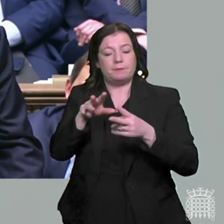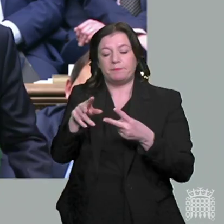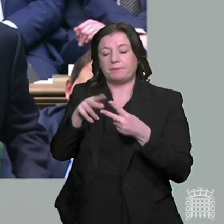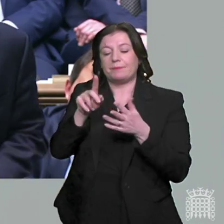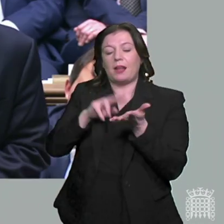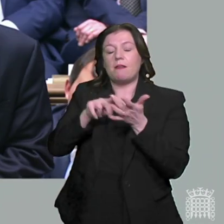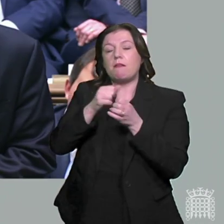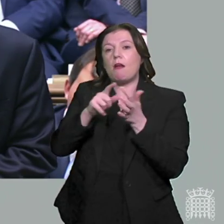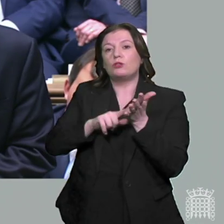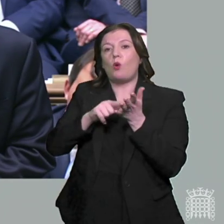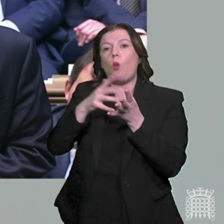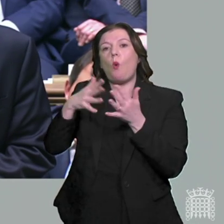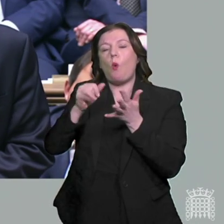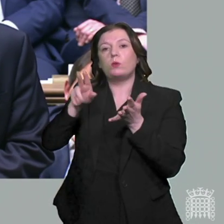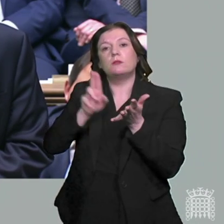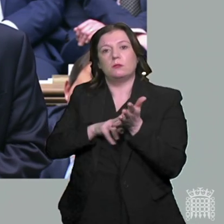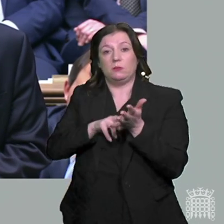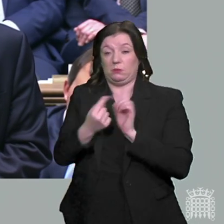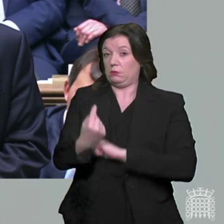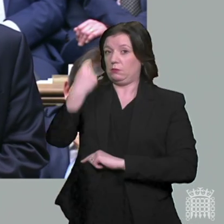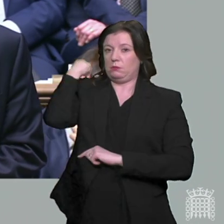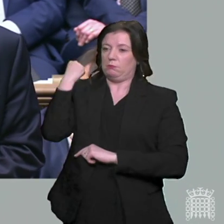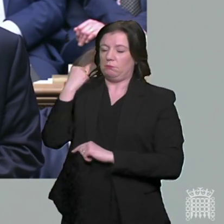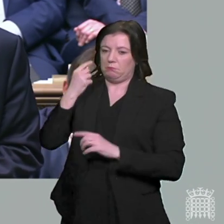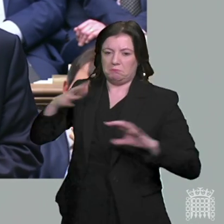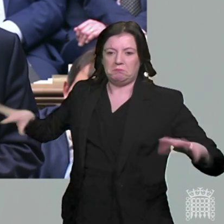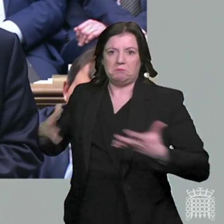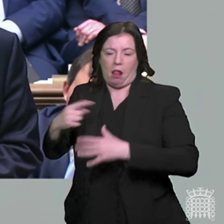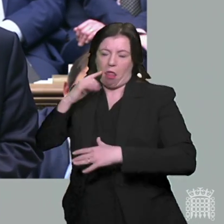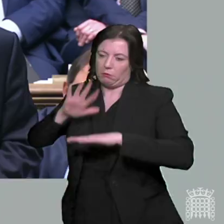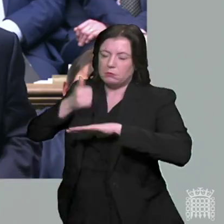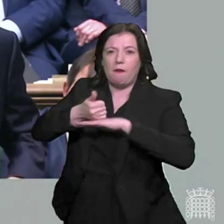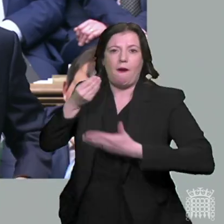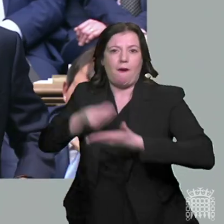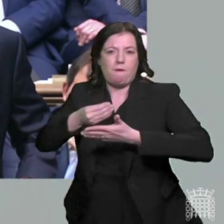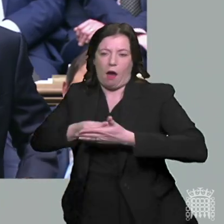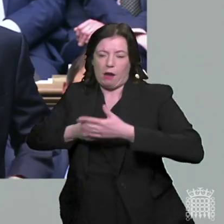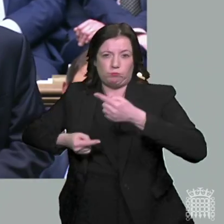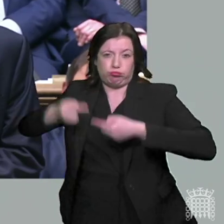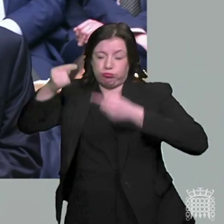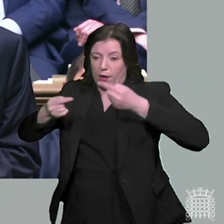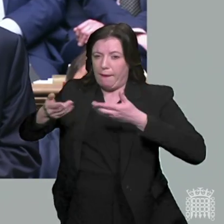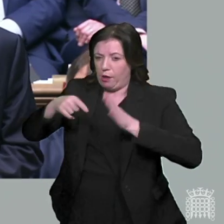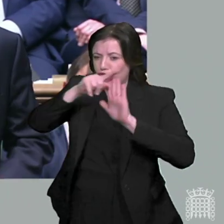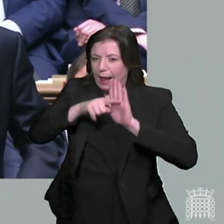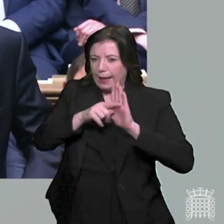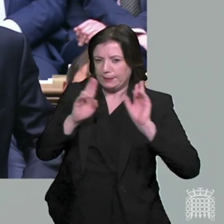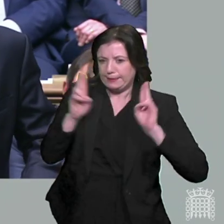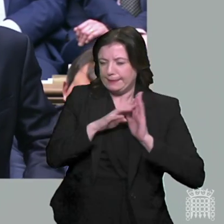Nigel Lawson made the City of London one of the world’s top financial centres by competitive deregulation.